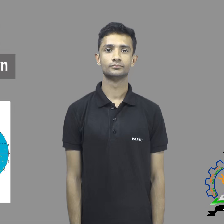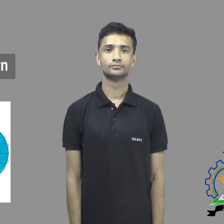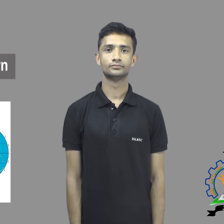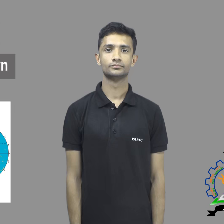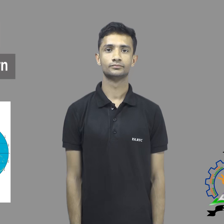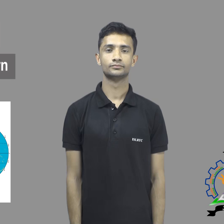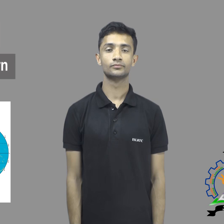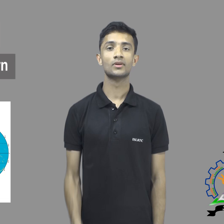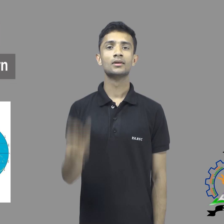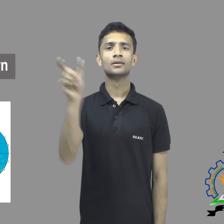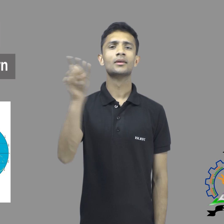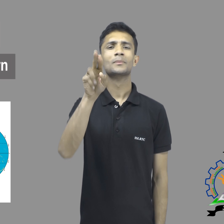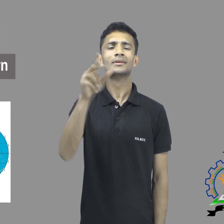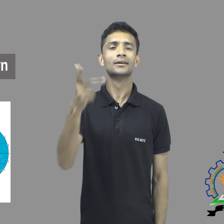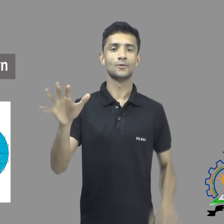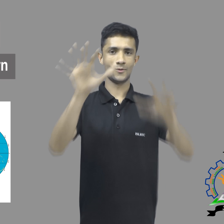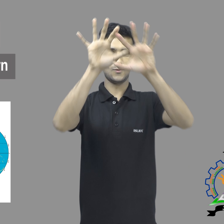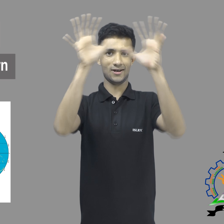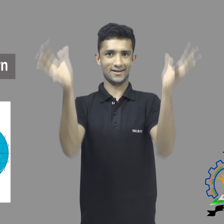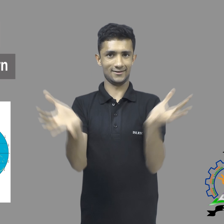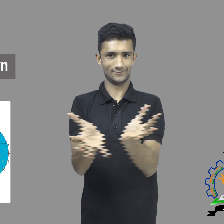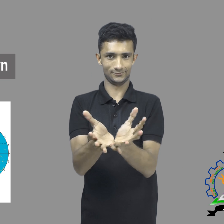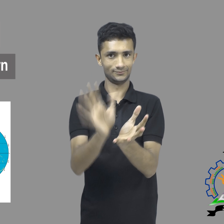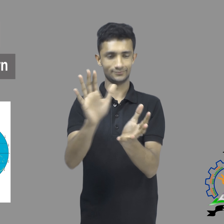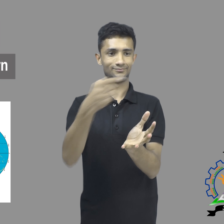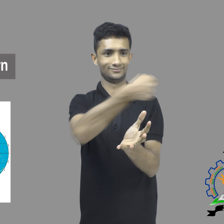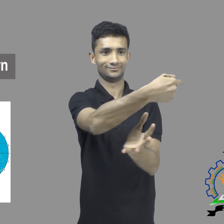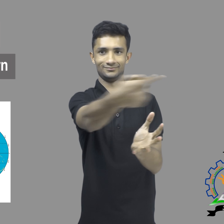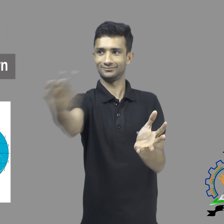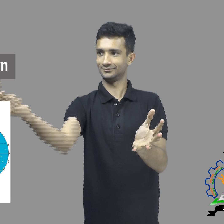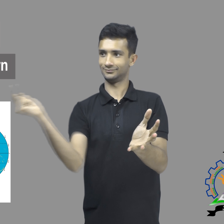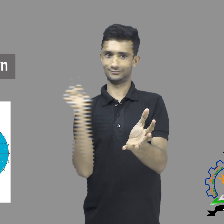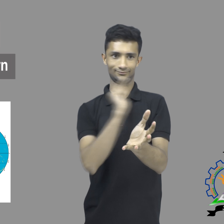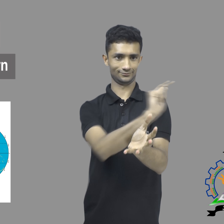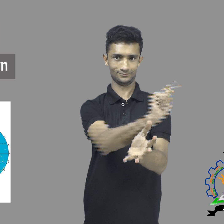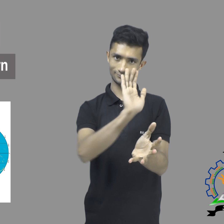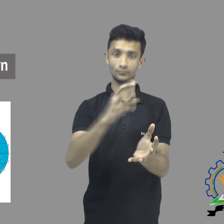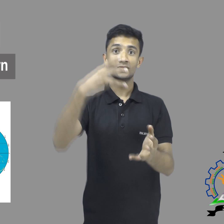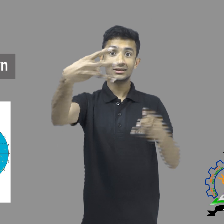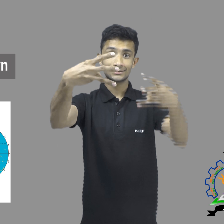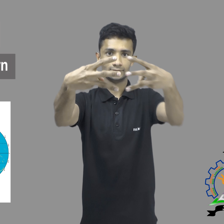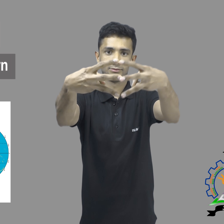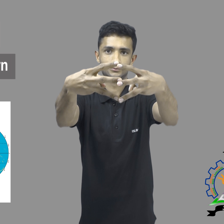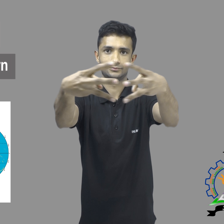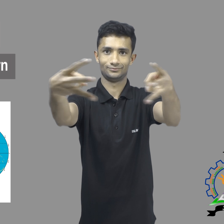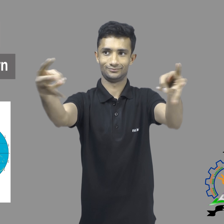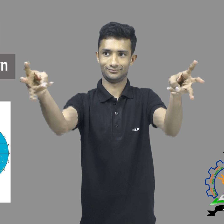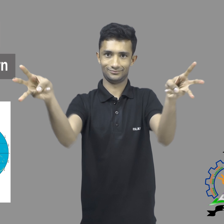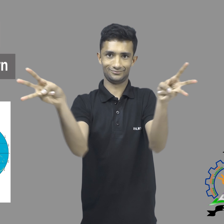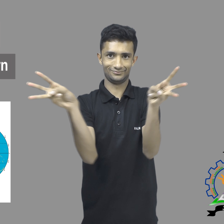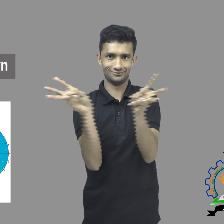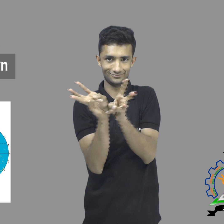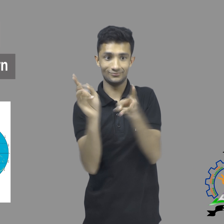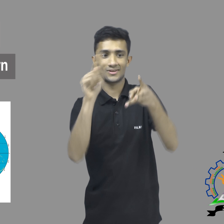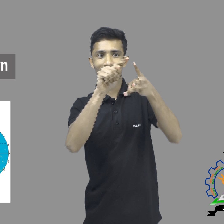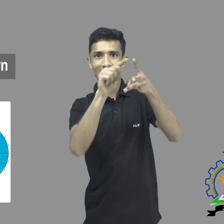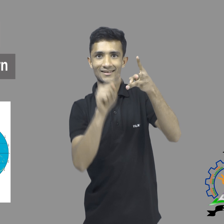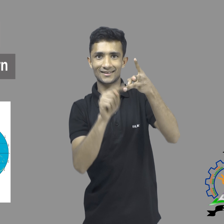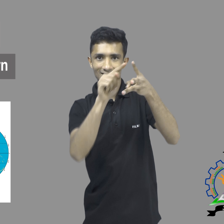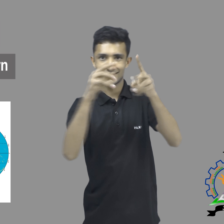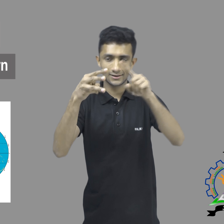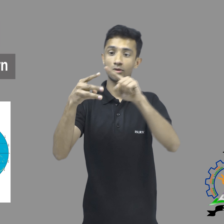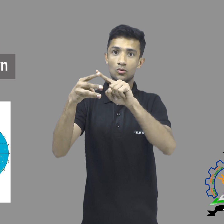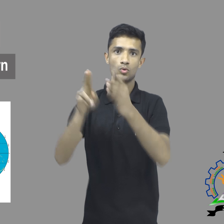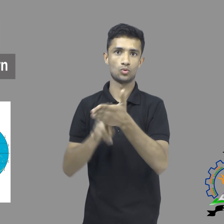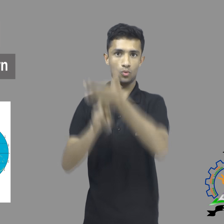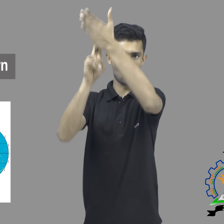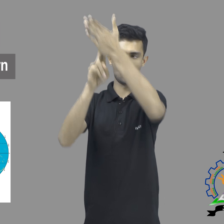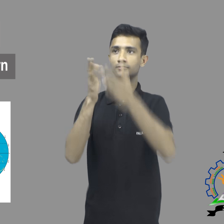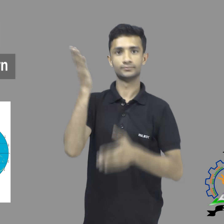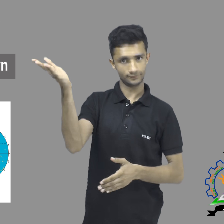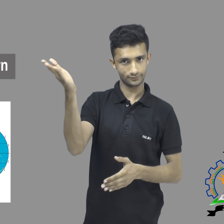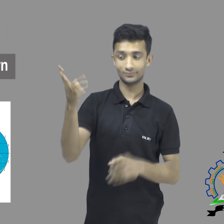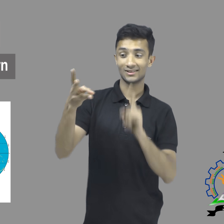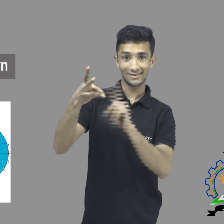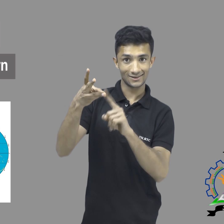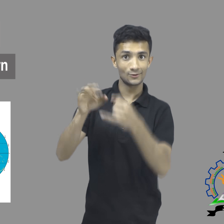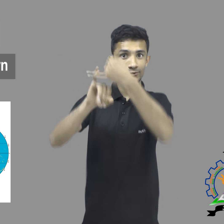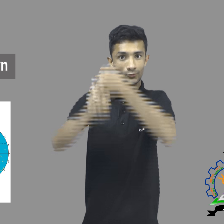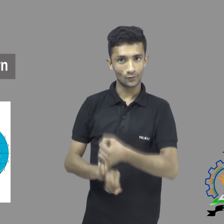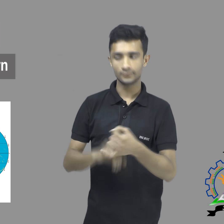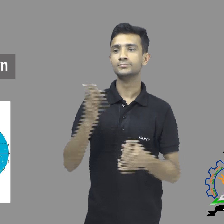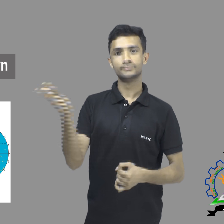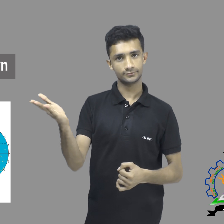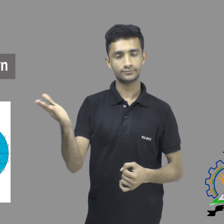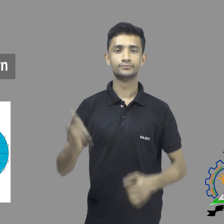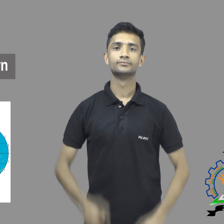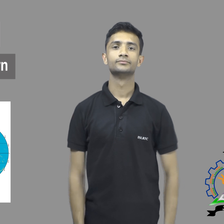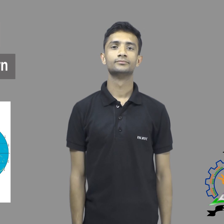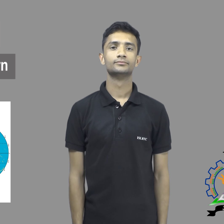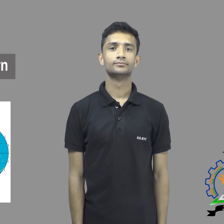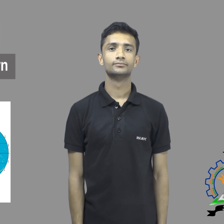Tropic of Cancer and Tropic of Capricorn